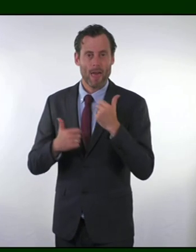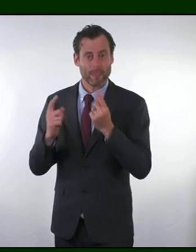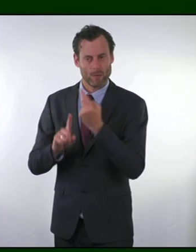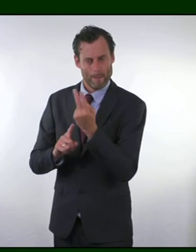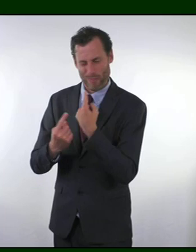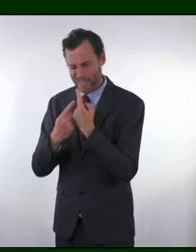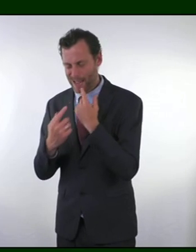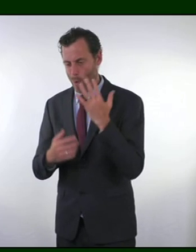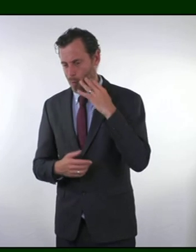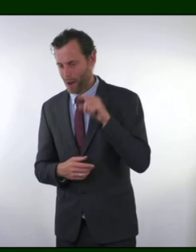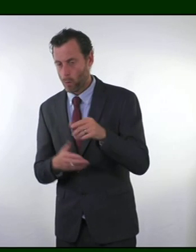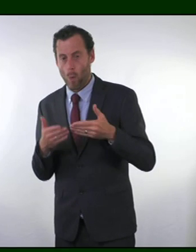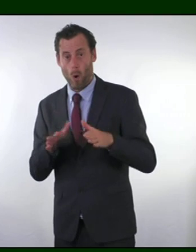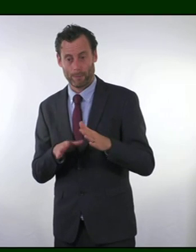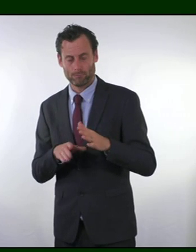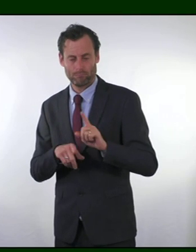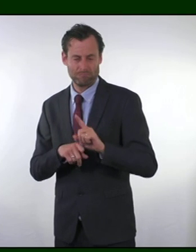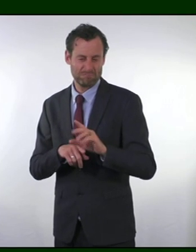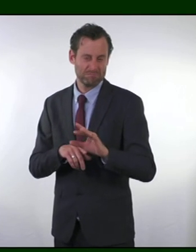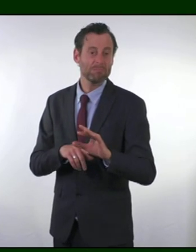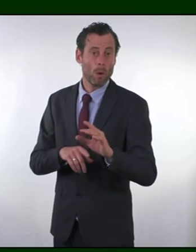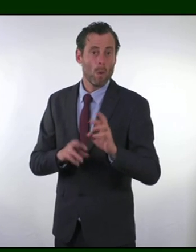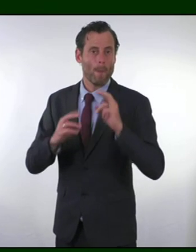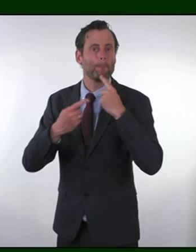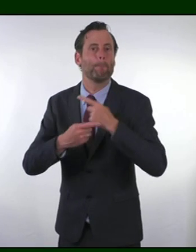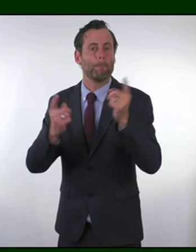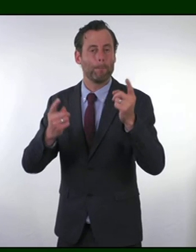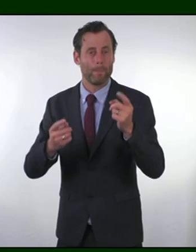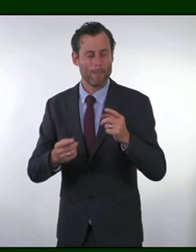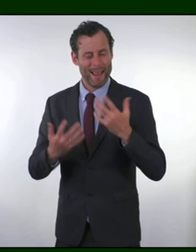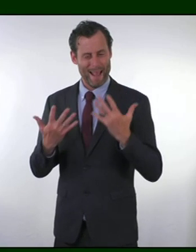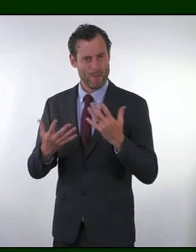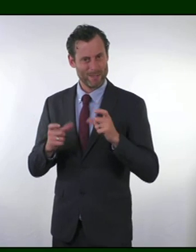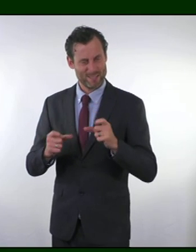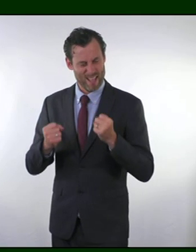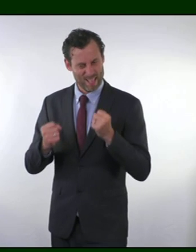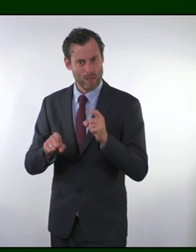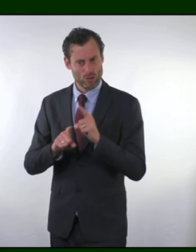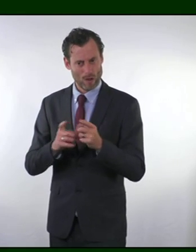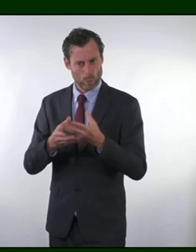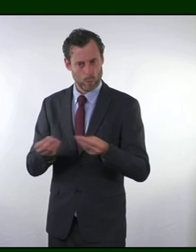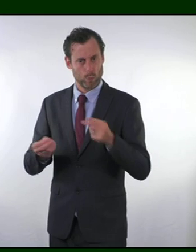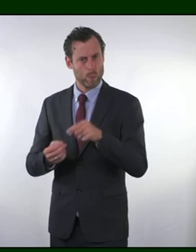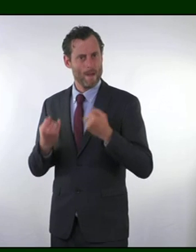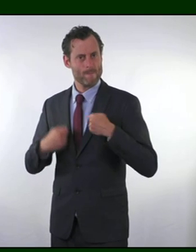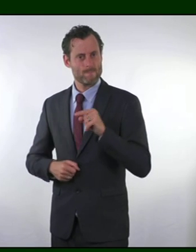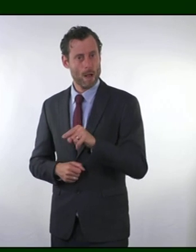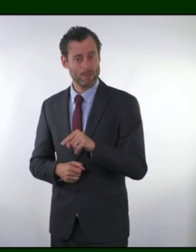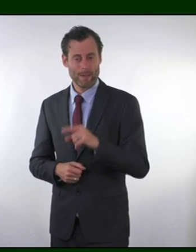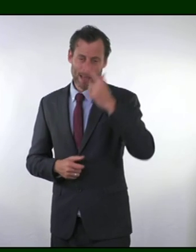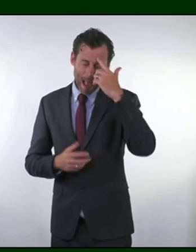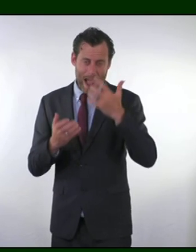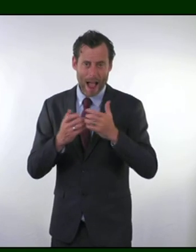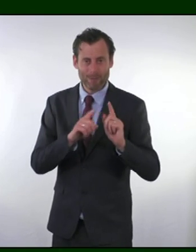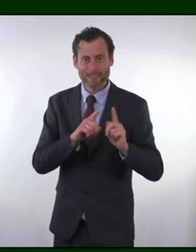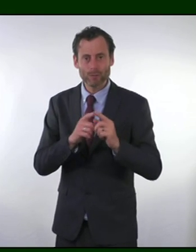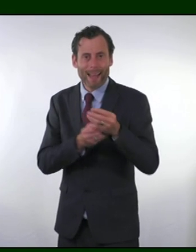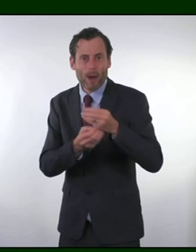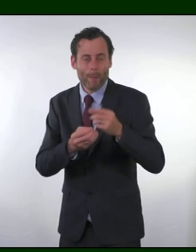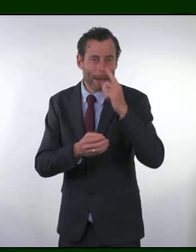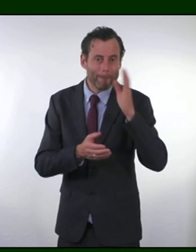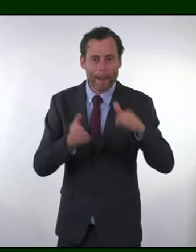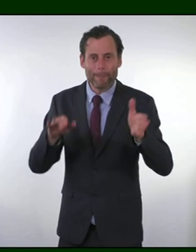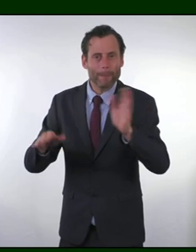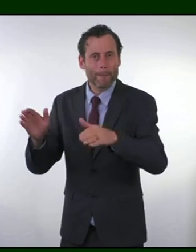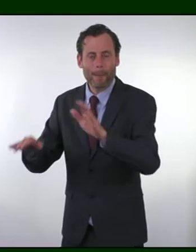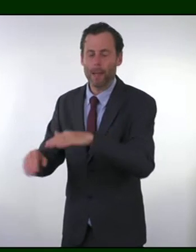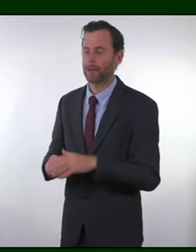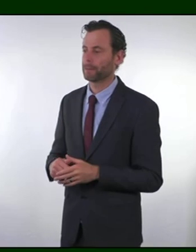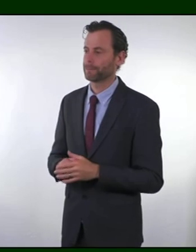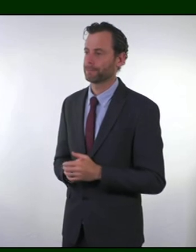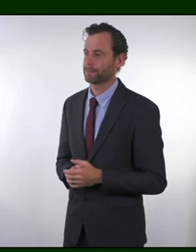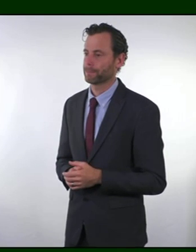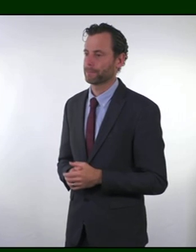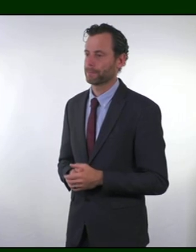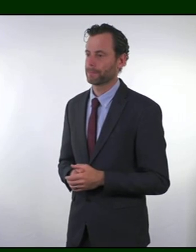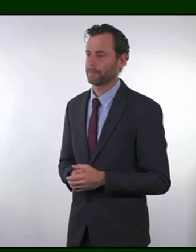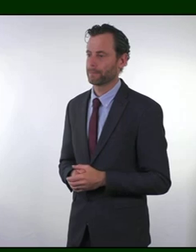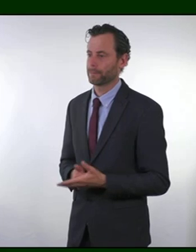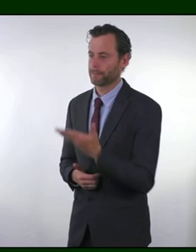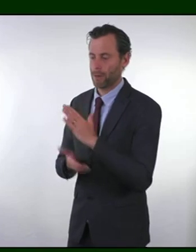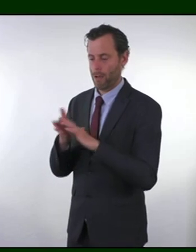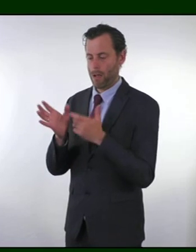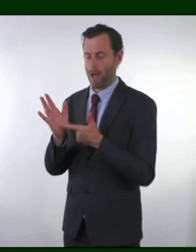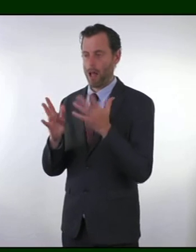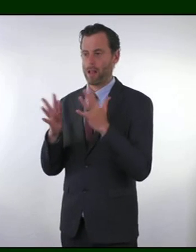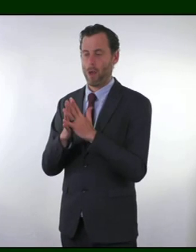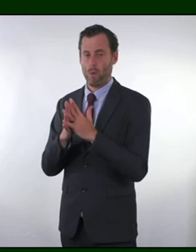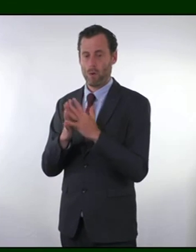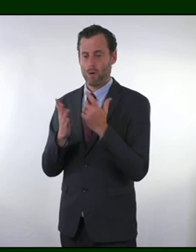Hopefully, in the weeks to come, as we progress our fight against this virus, we can continue to reopen all the closed parts of our economy and progressively loosen some of the restrictions that currently we all face.